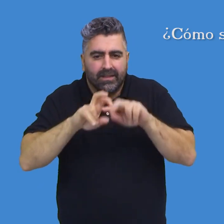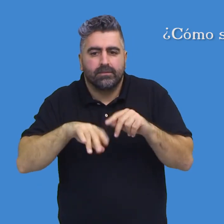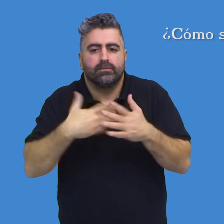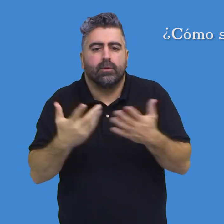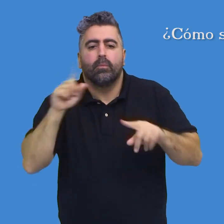hasta